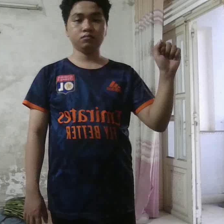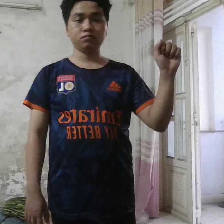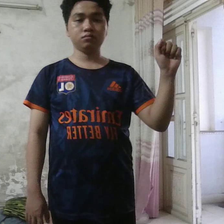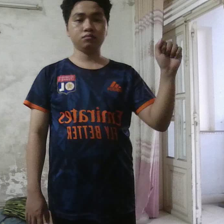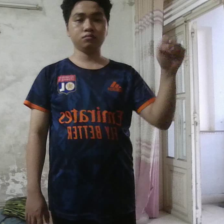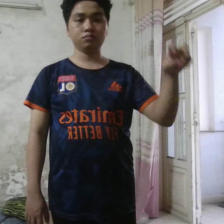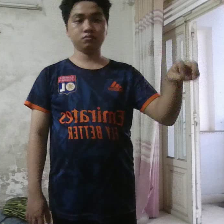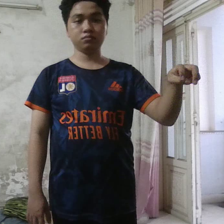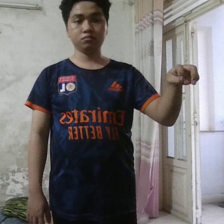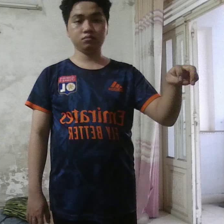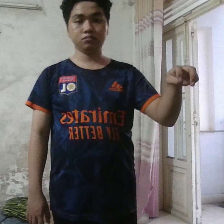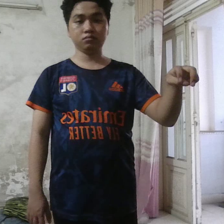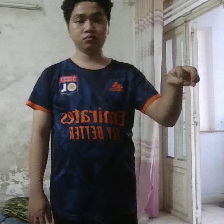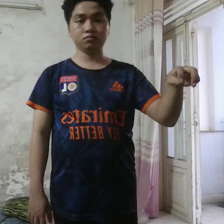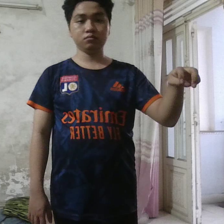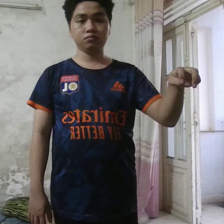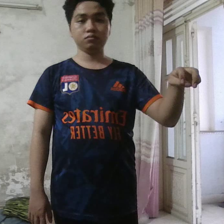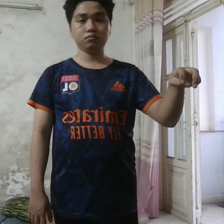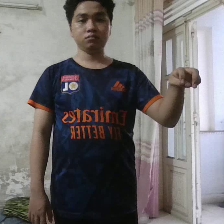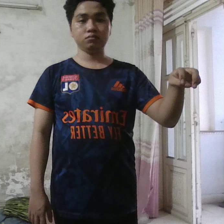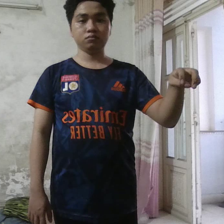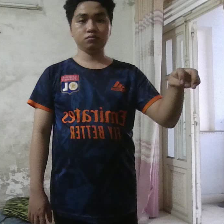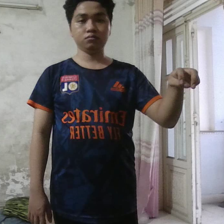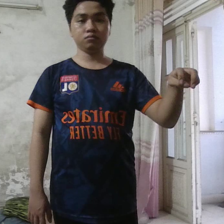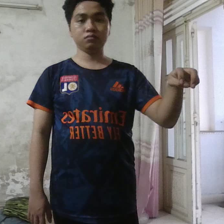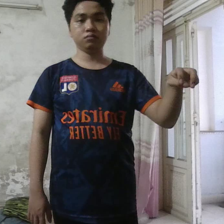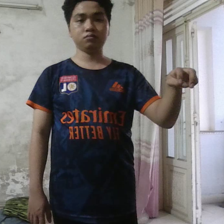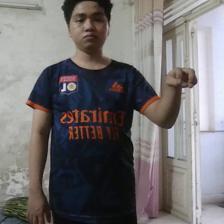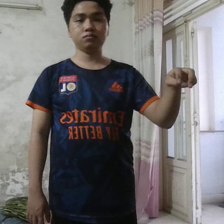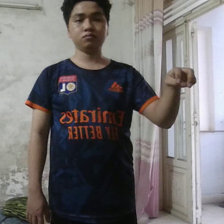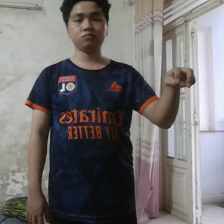â